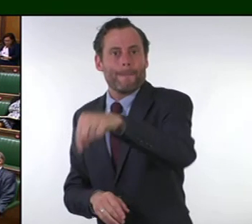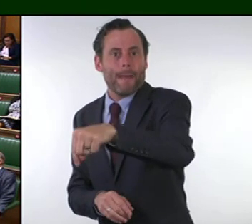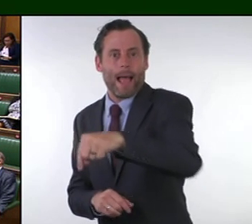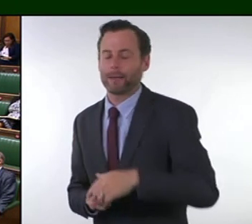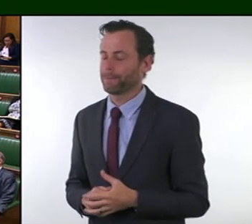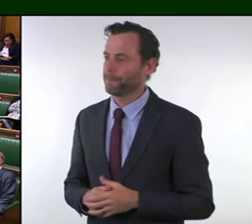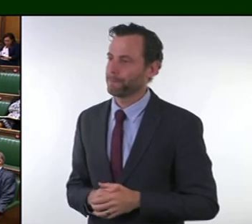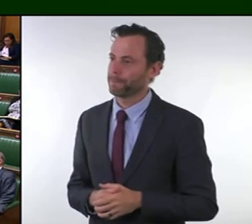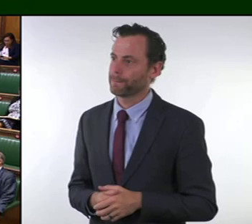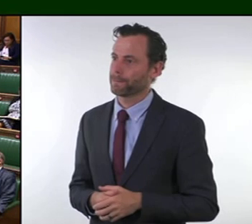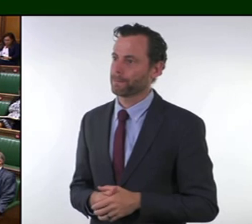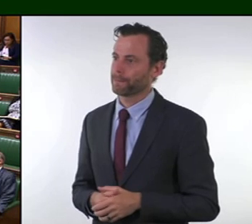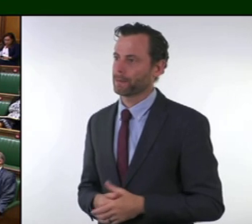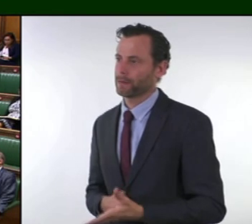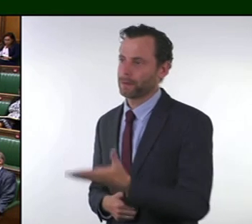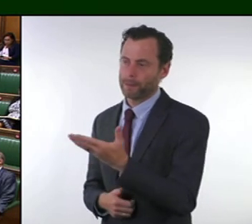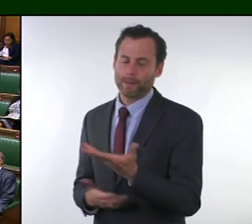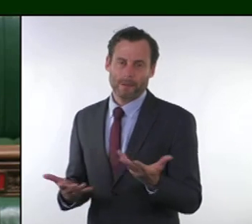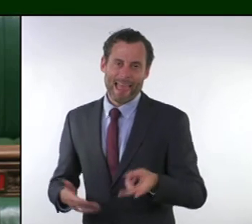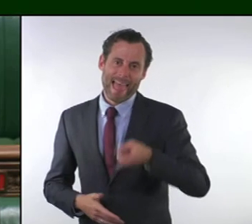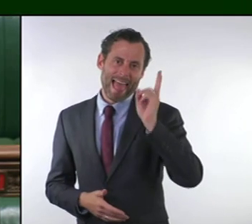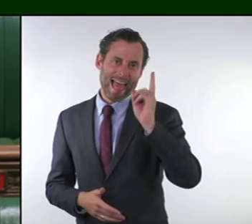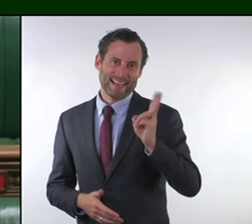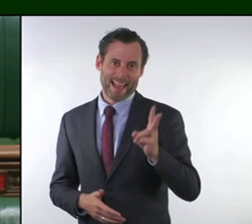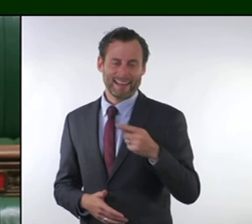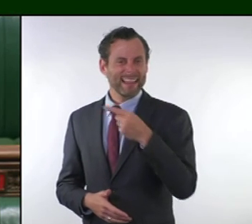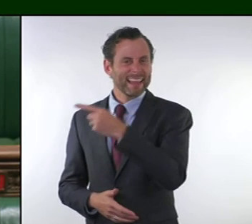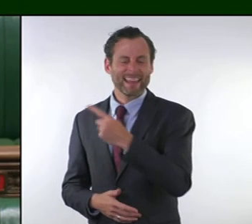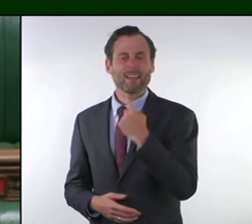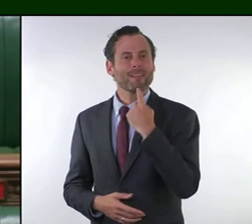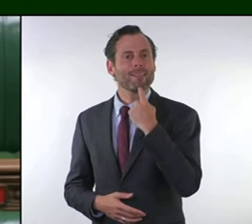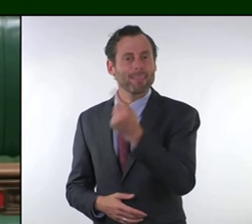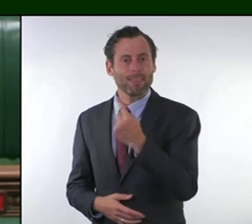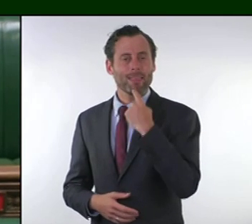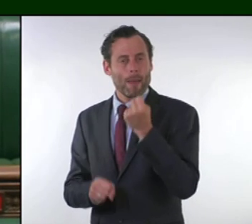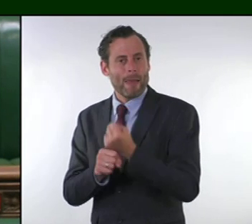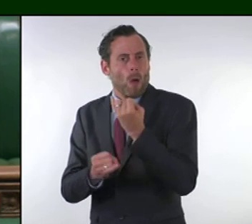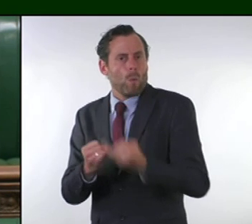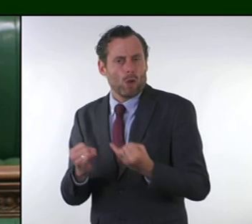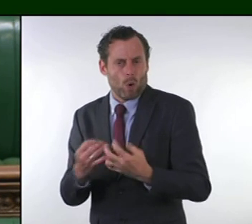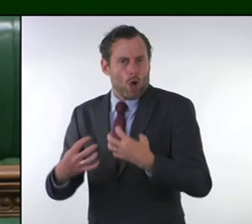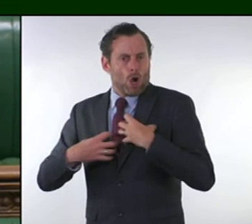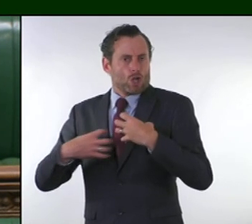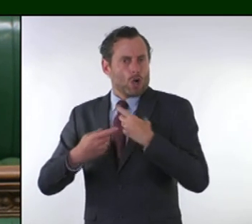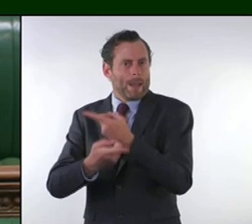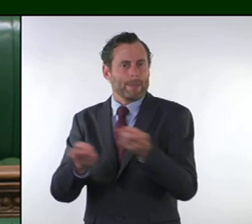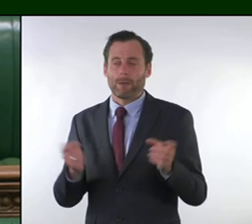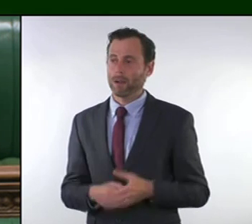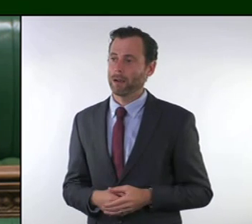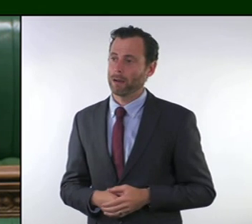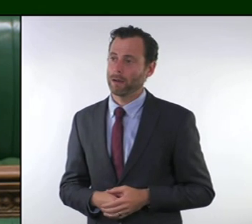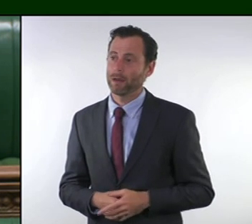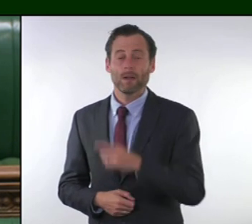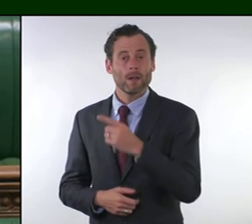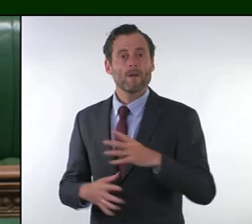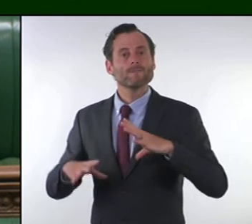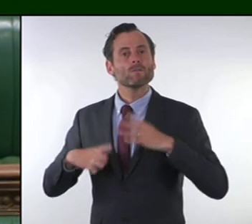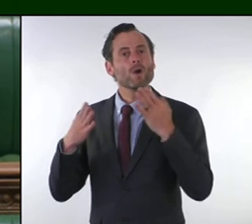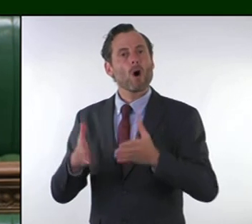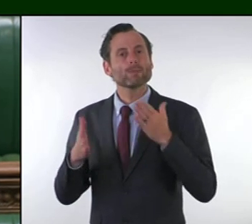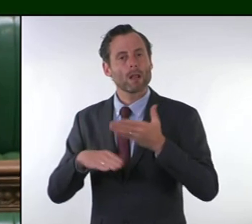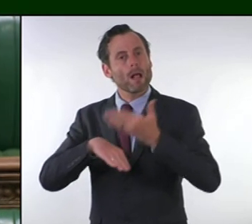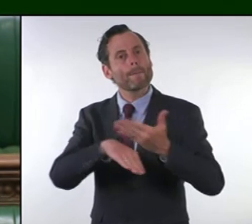Finally, to add further insult to injury, there are reports this morning that the Government are to remove free hospital parking for NHS workers in England.